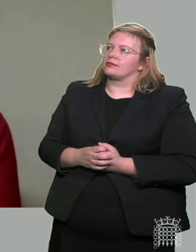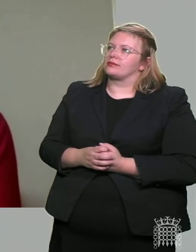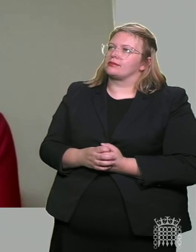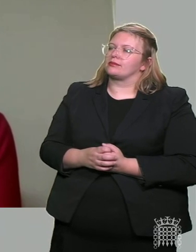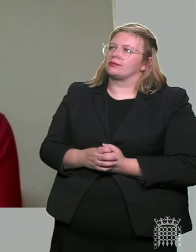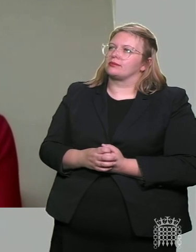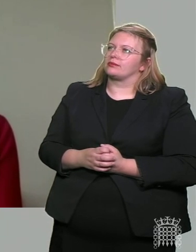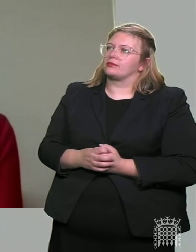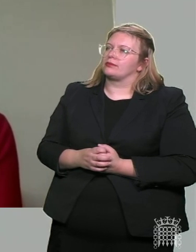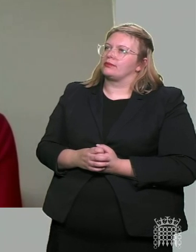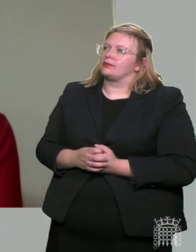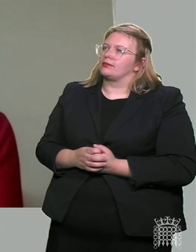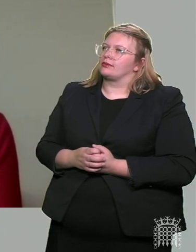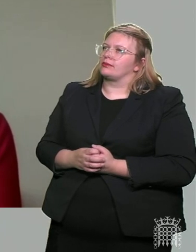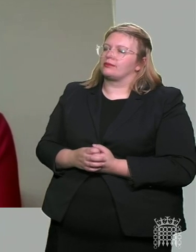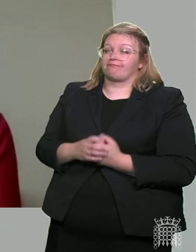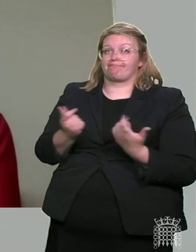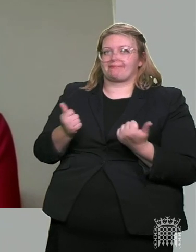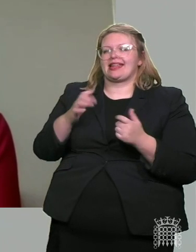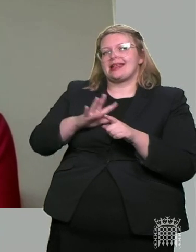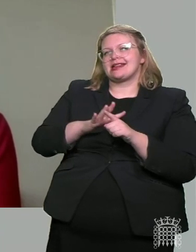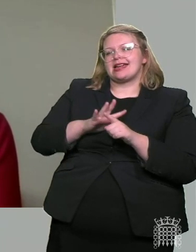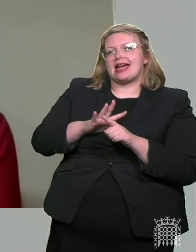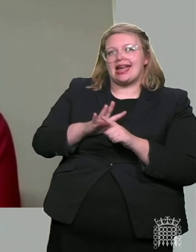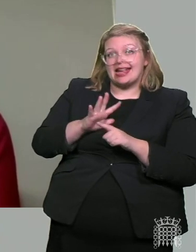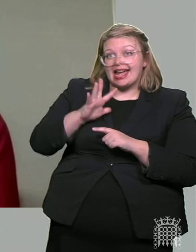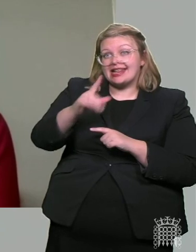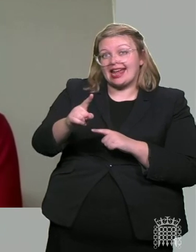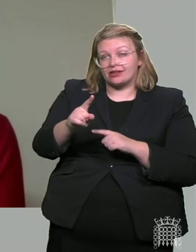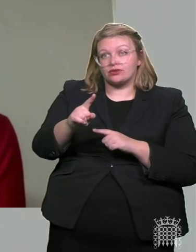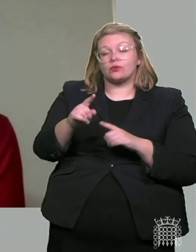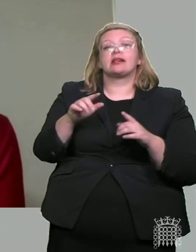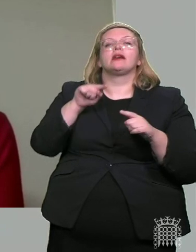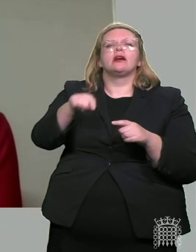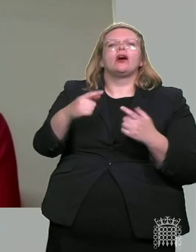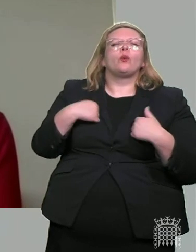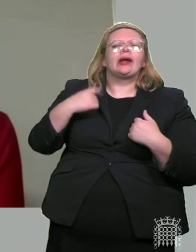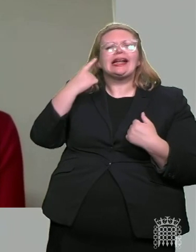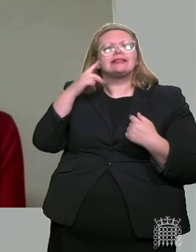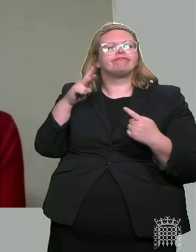Does the Prime Minister agree that for far too long Labour has taken our northern heartlands for granted?